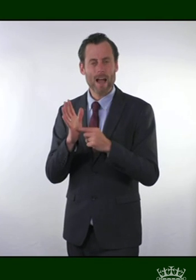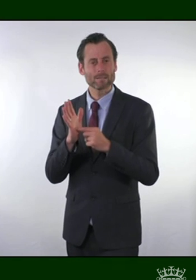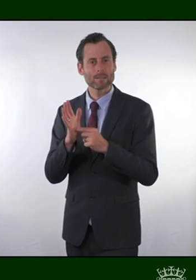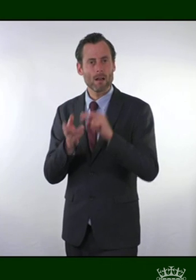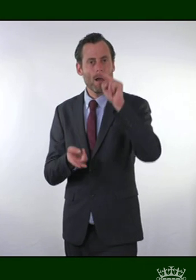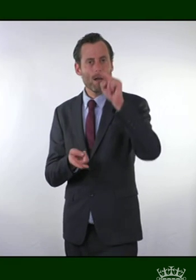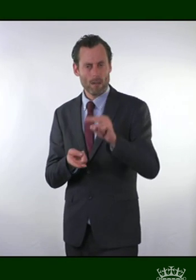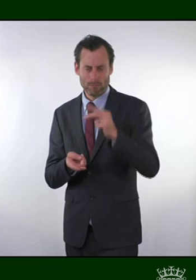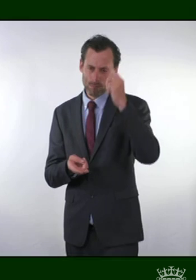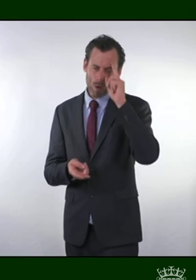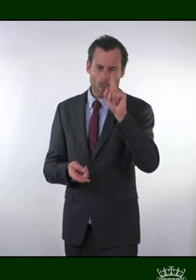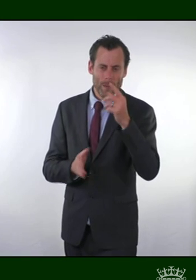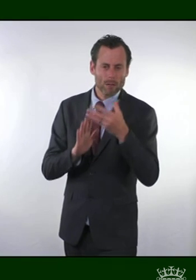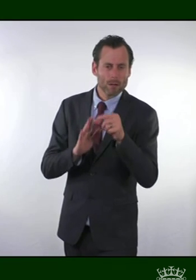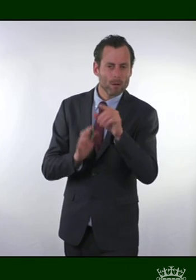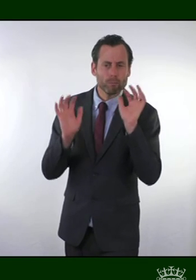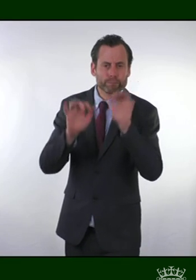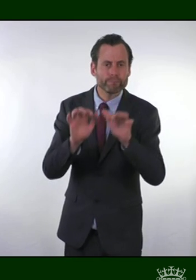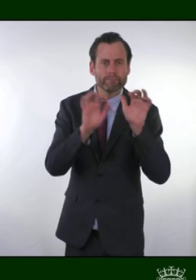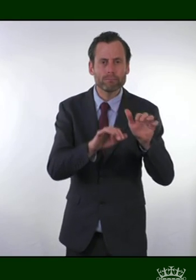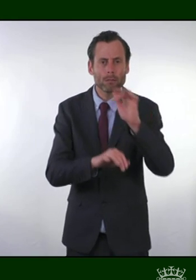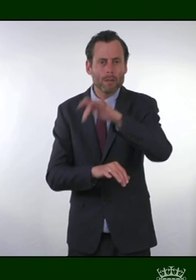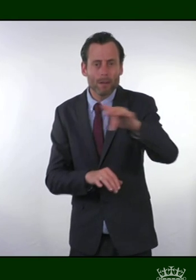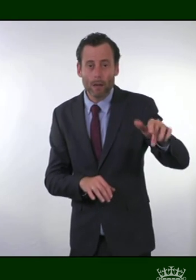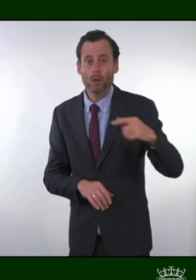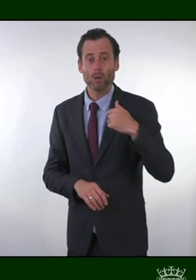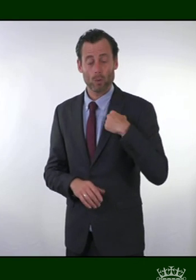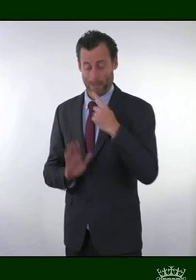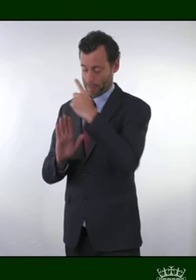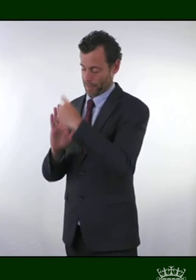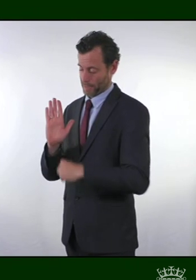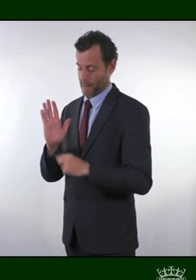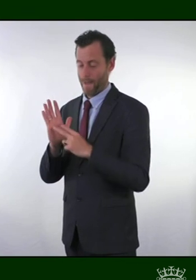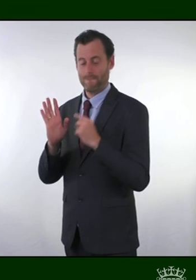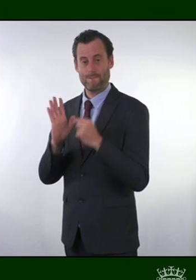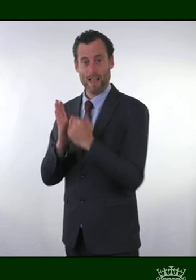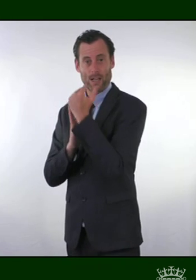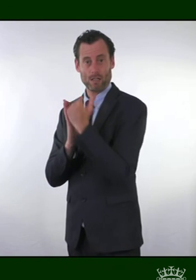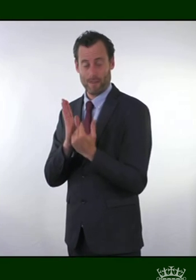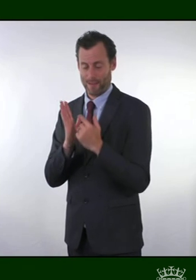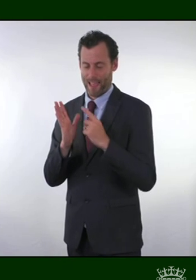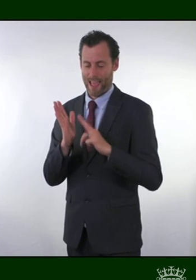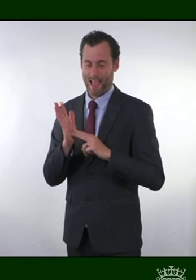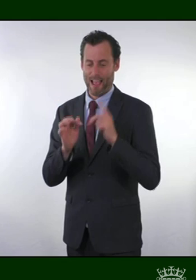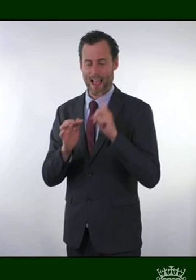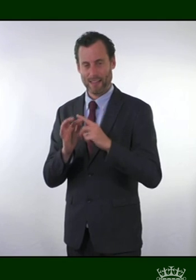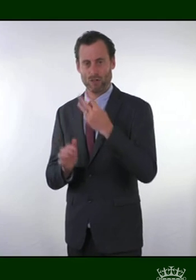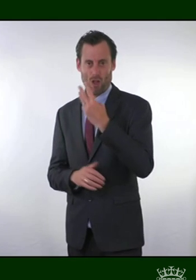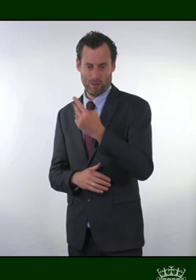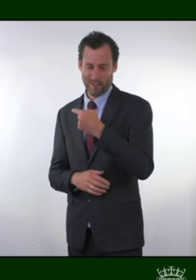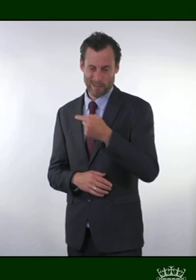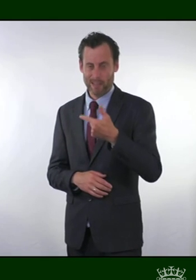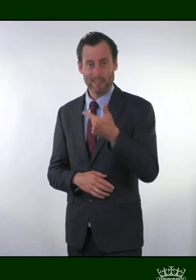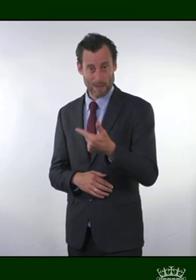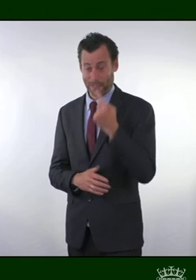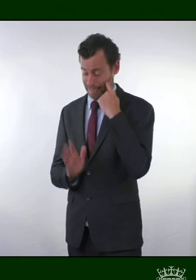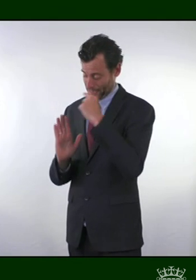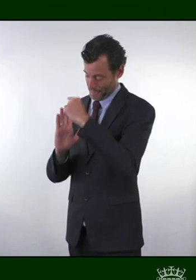For attractions, I refer her to principal VAT directive annex III, paragraph 7, where the existing legislation is drawn.